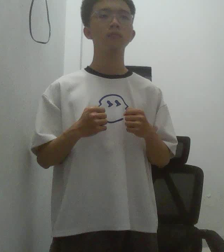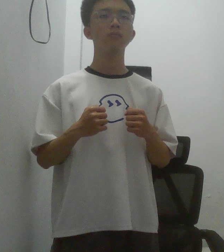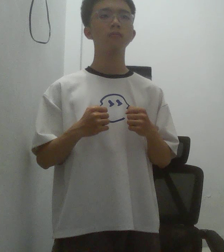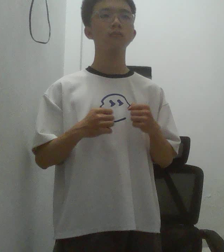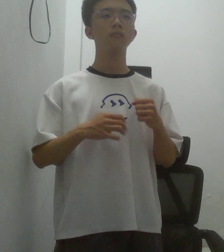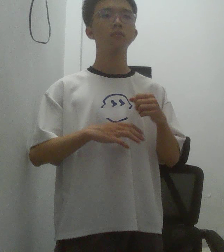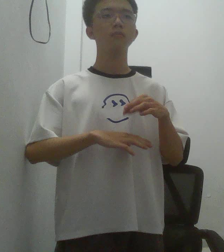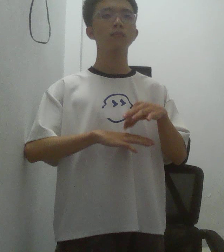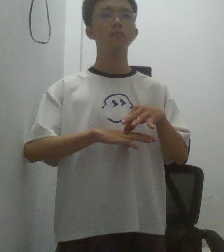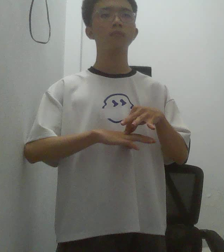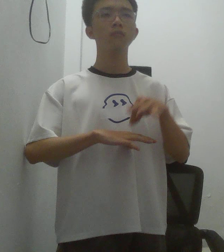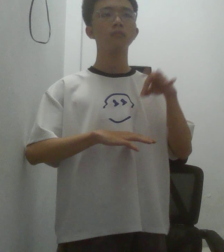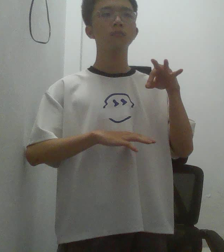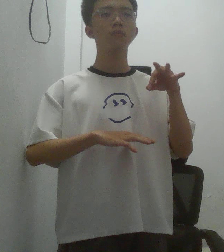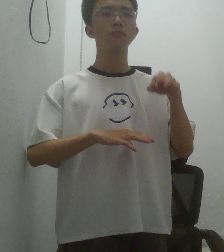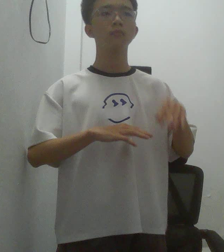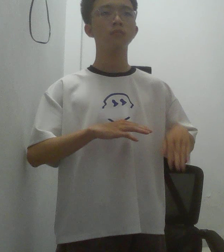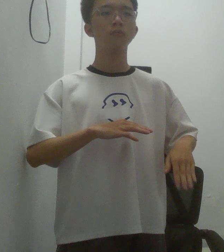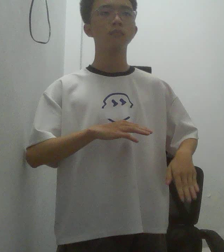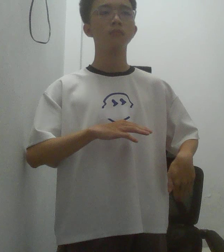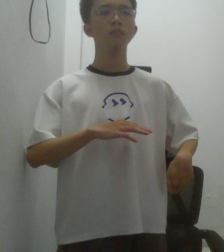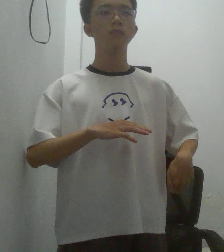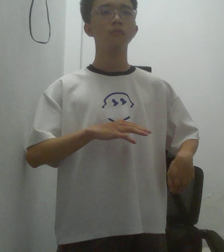tuan sau